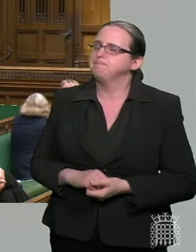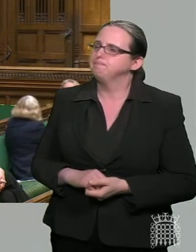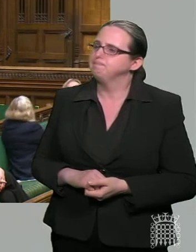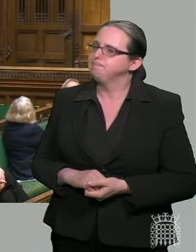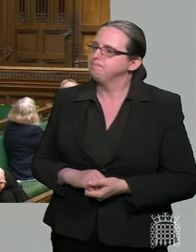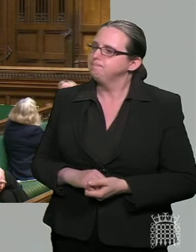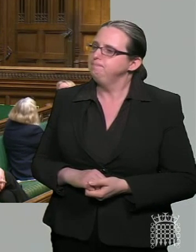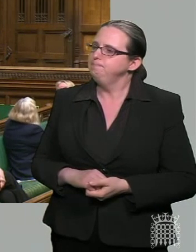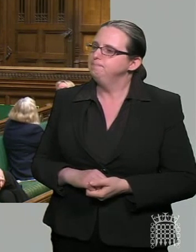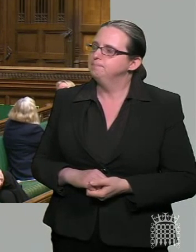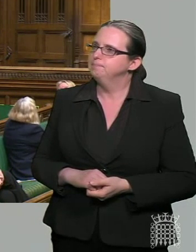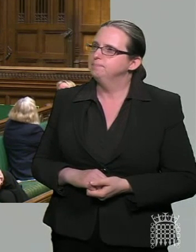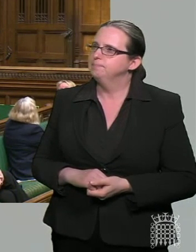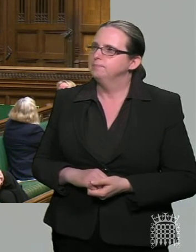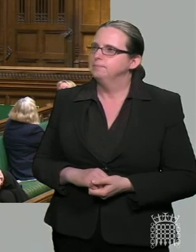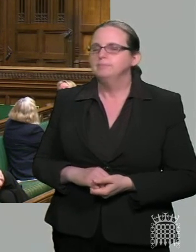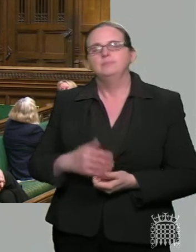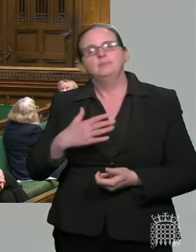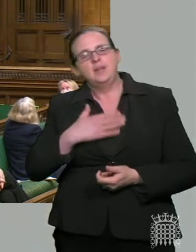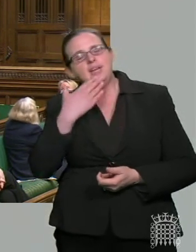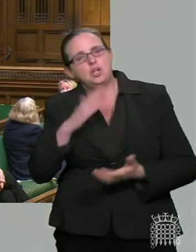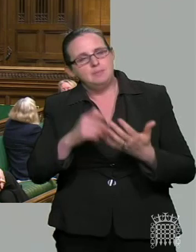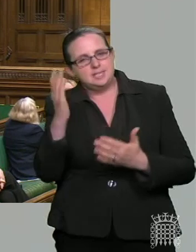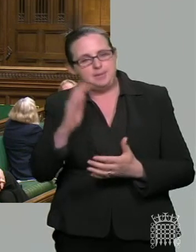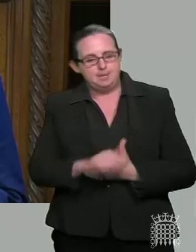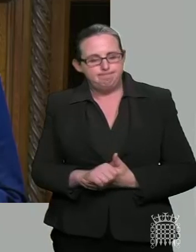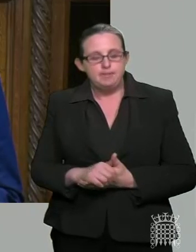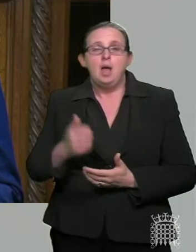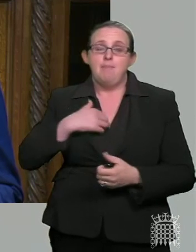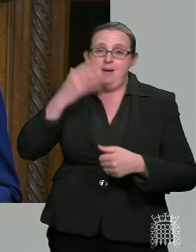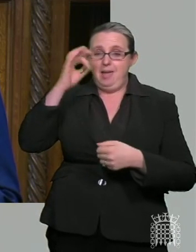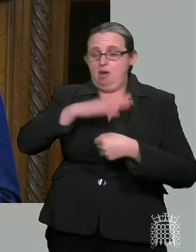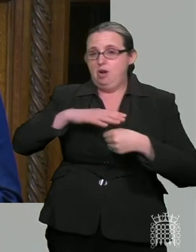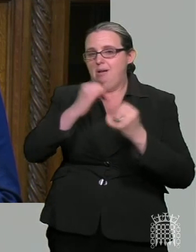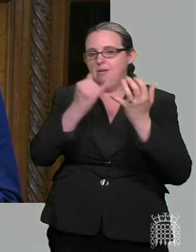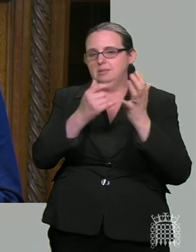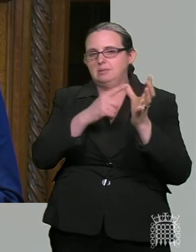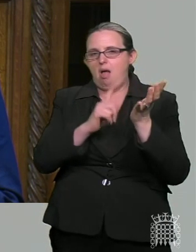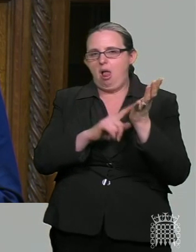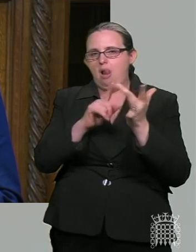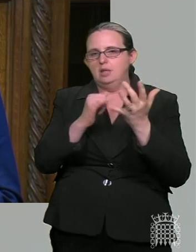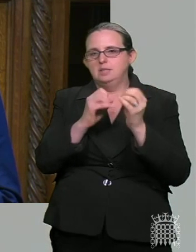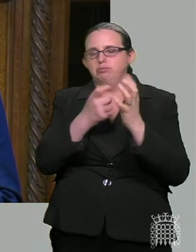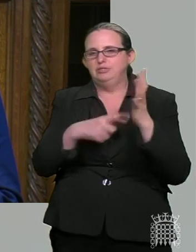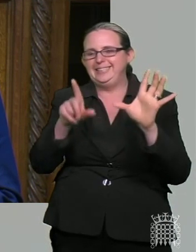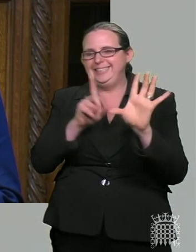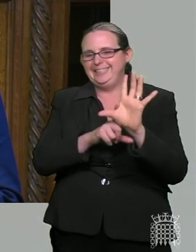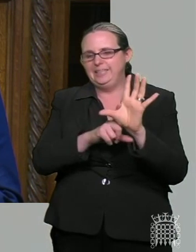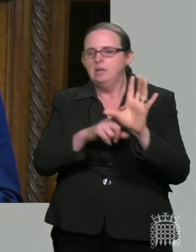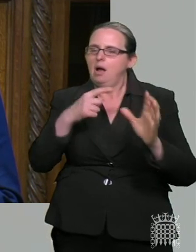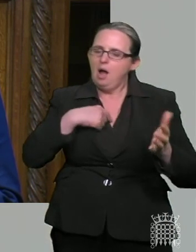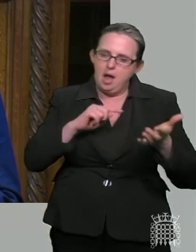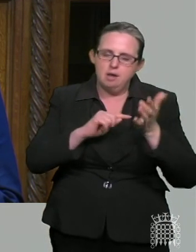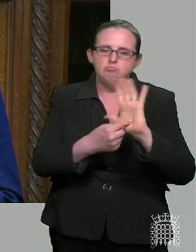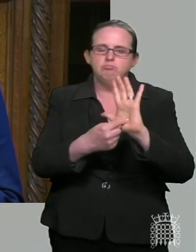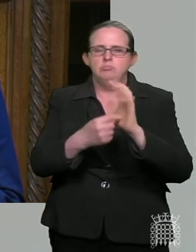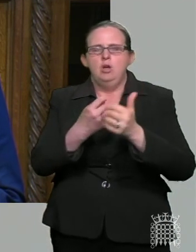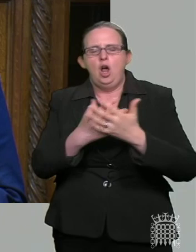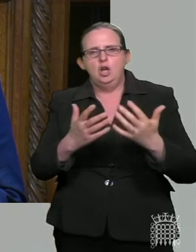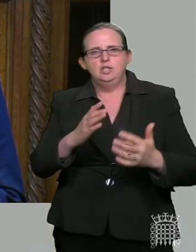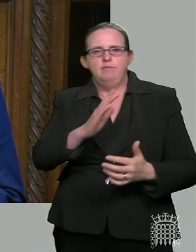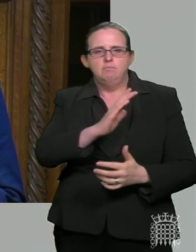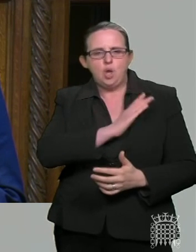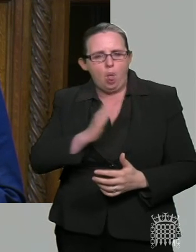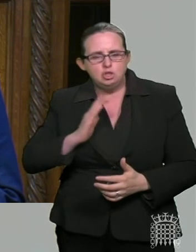A large part of Salisbury plain falls in my constituency, and I therefore have the honour to represent a lot of serving soldiers and veterans and their families.